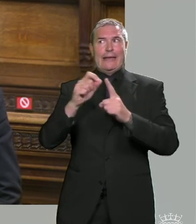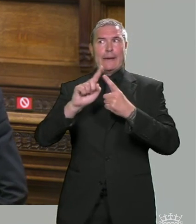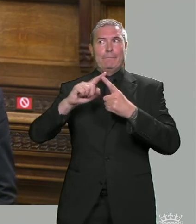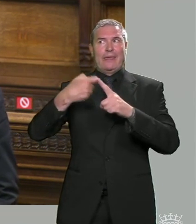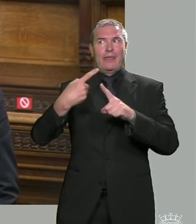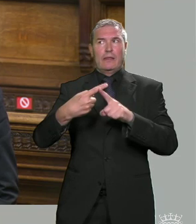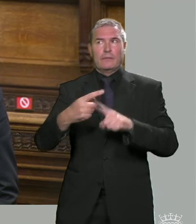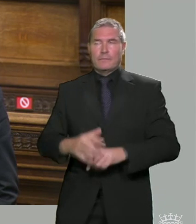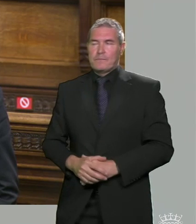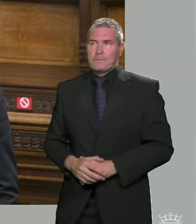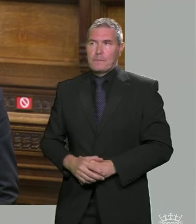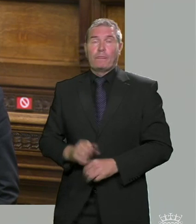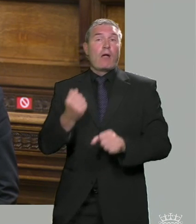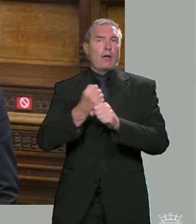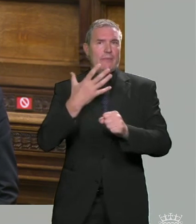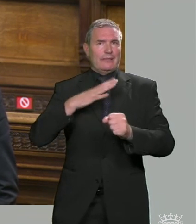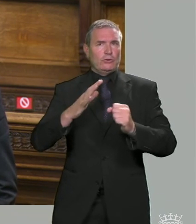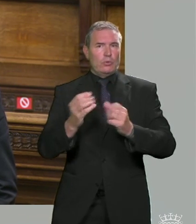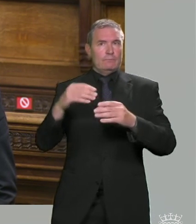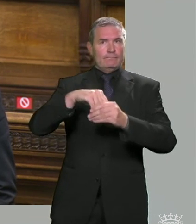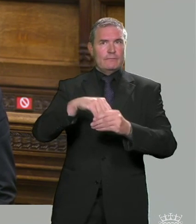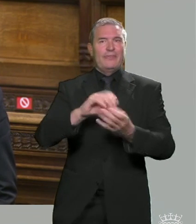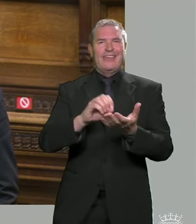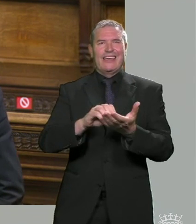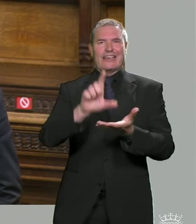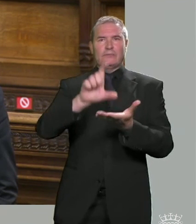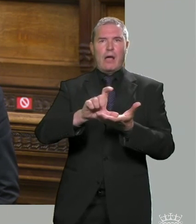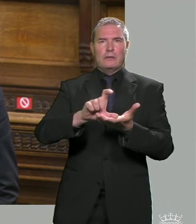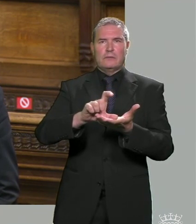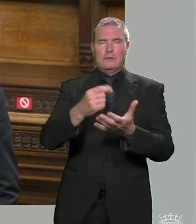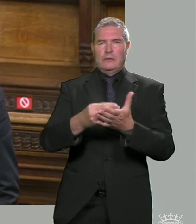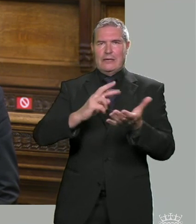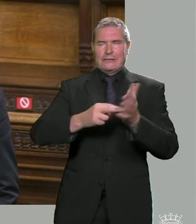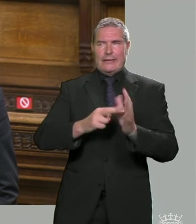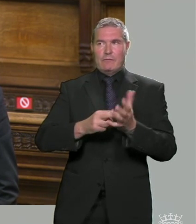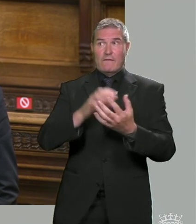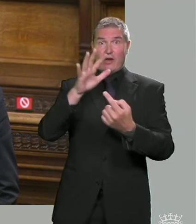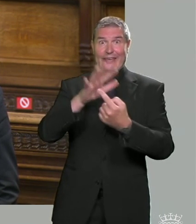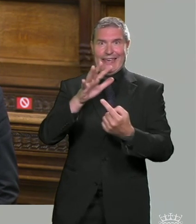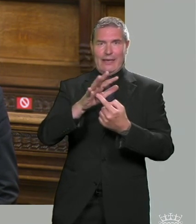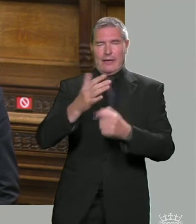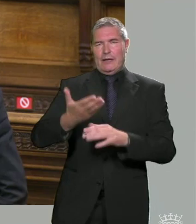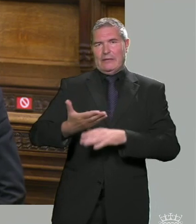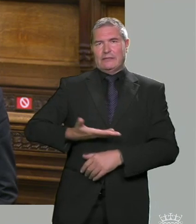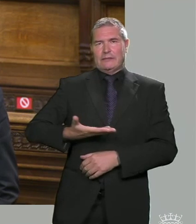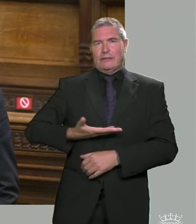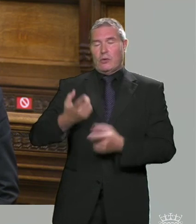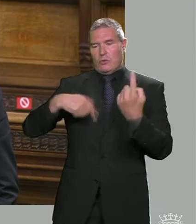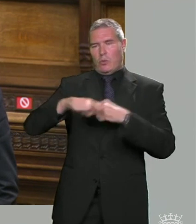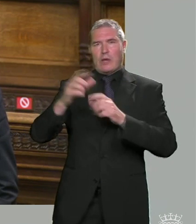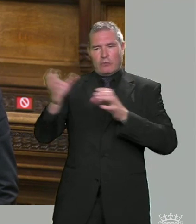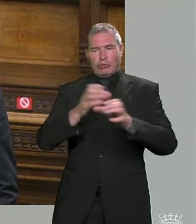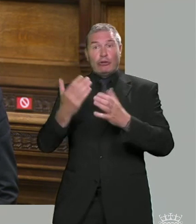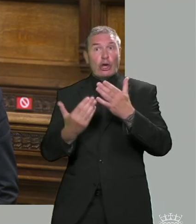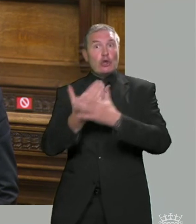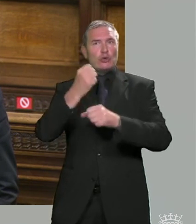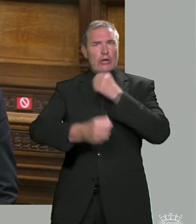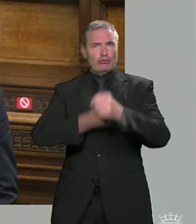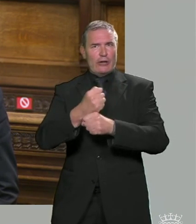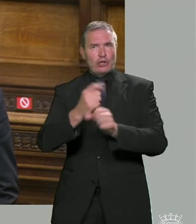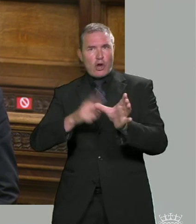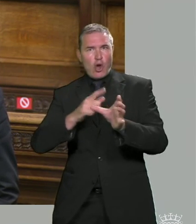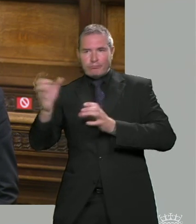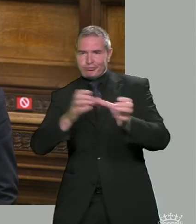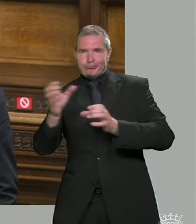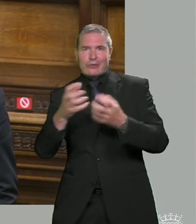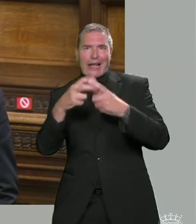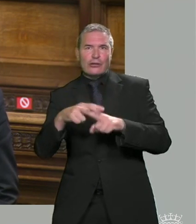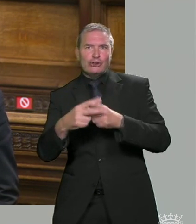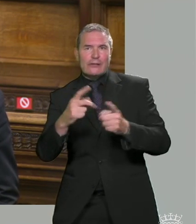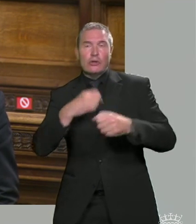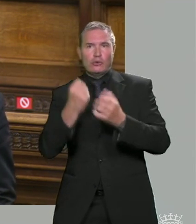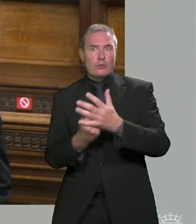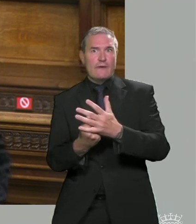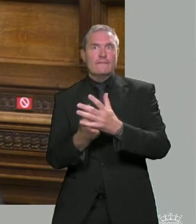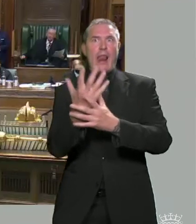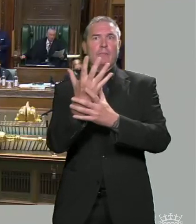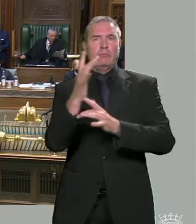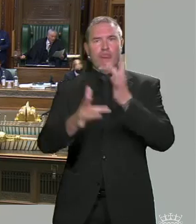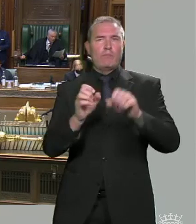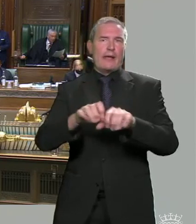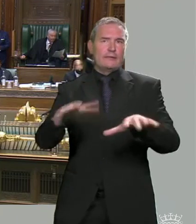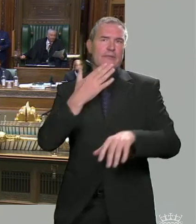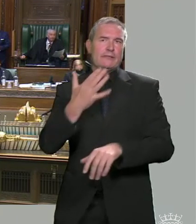May I suggest that the Government build on the success of the kickstart scheme, with more focused support for key infrastructure industries, so that we can recruit a new generation of highly skilled broadband engineers to turbocharge the roll-out?